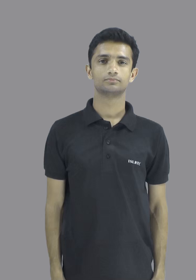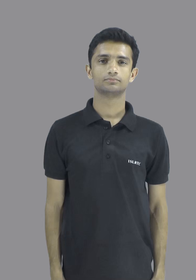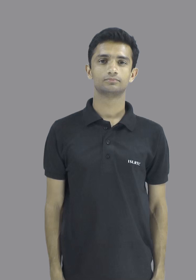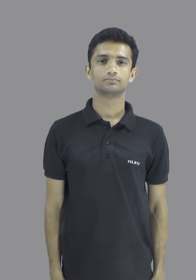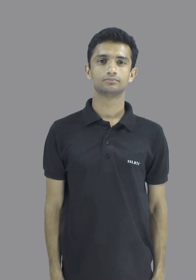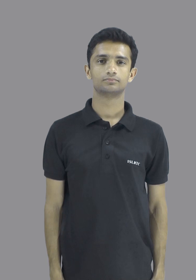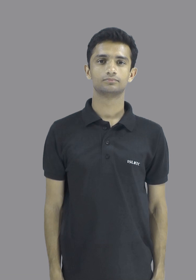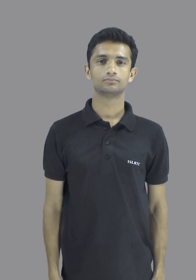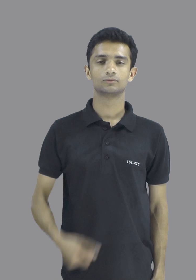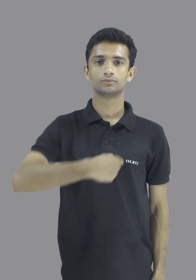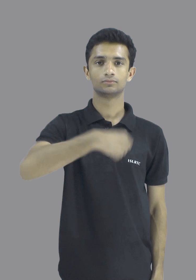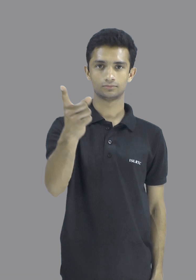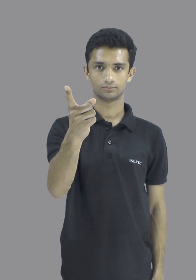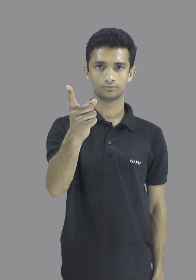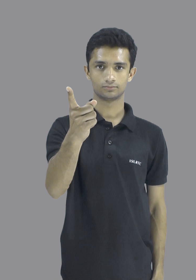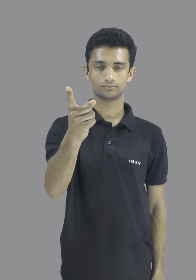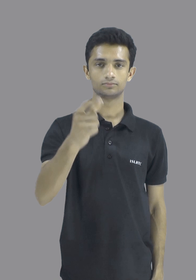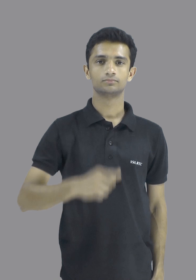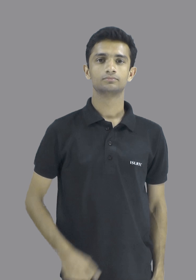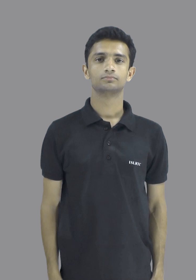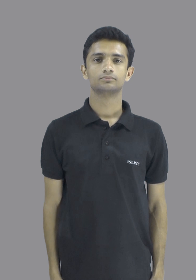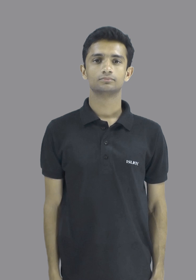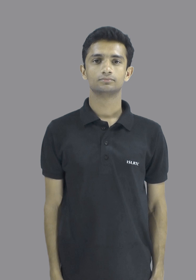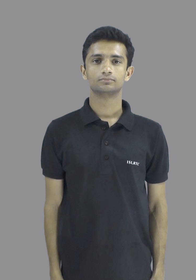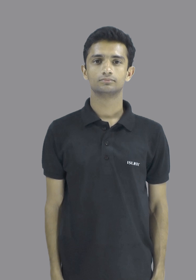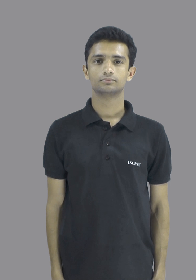Knife